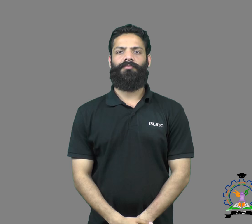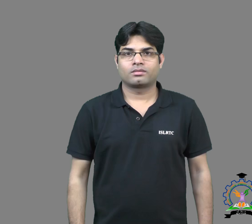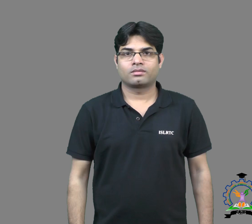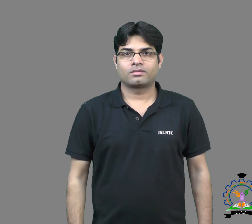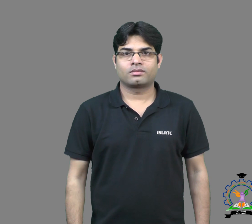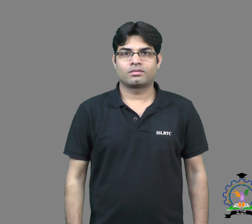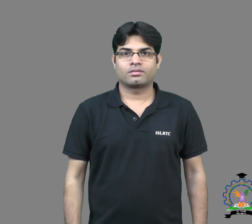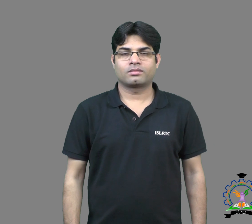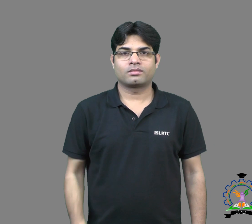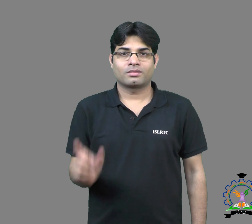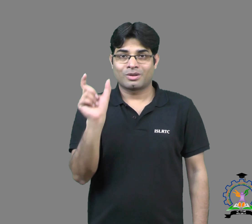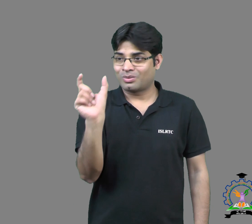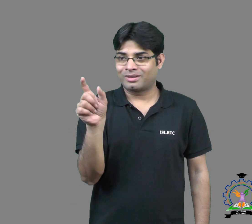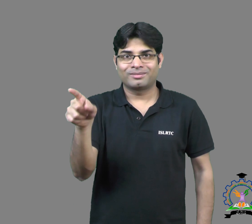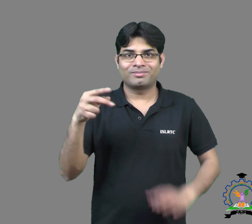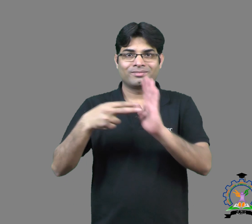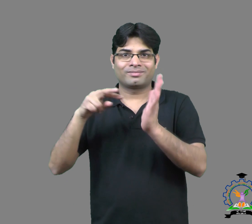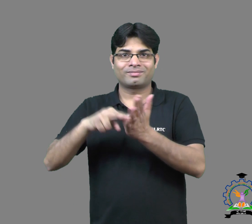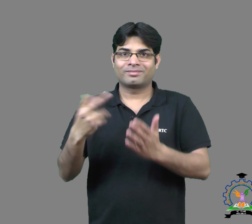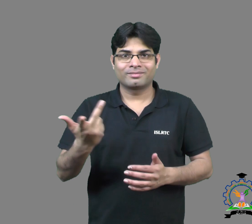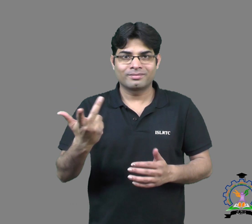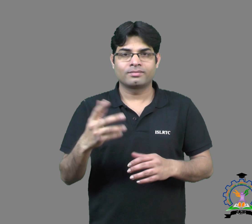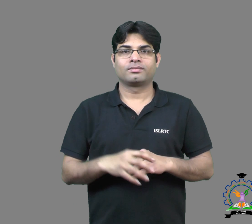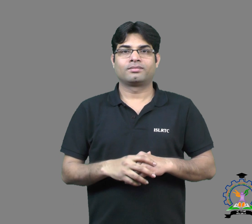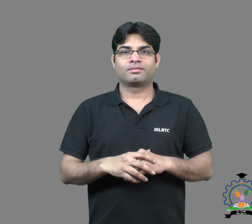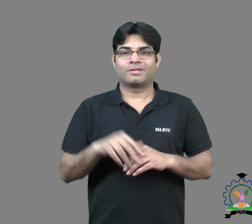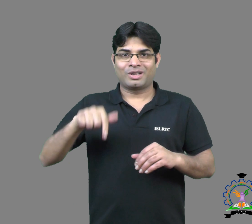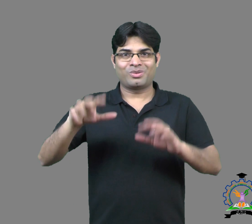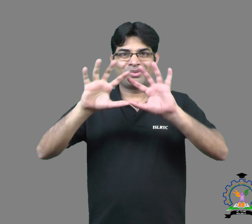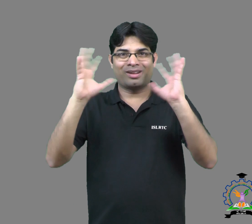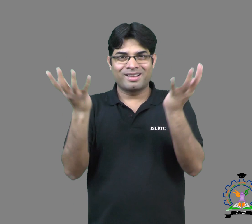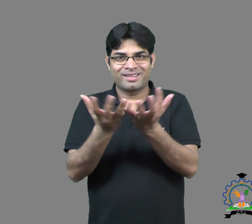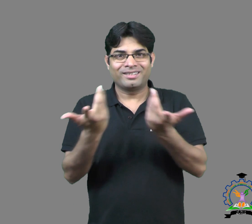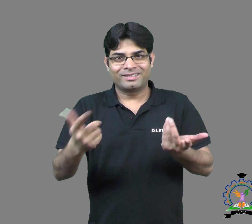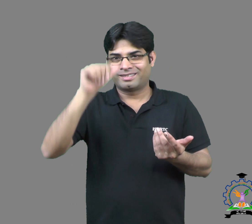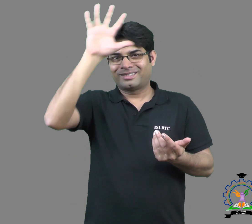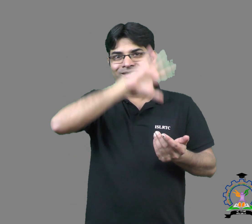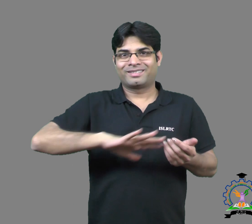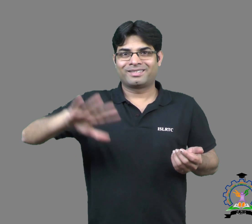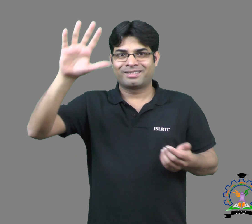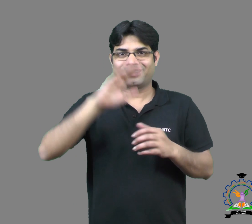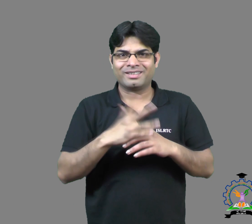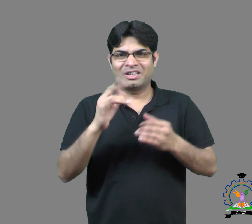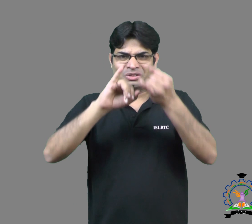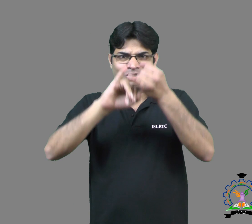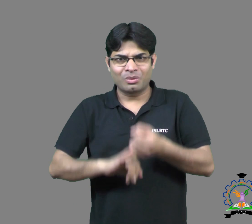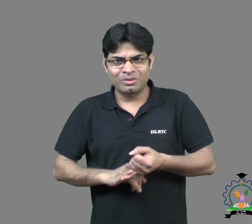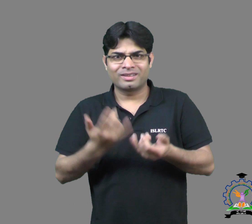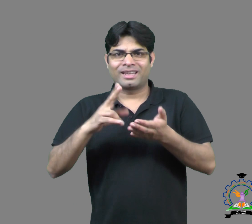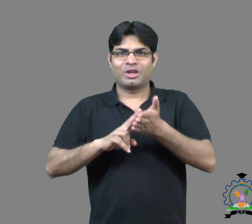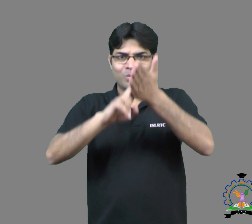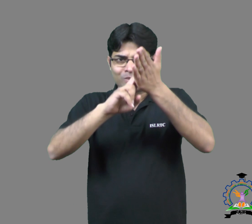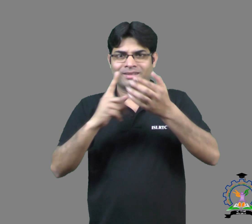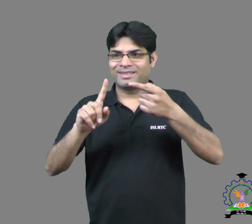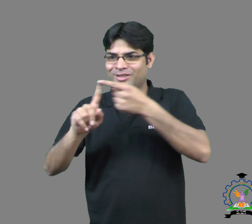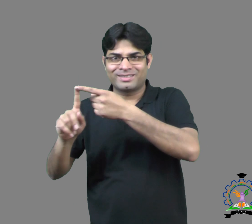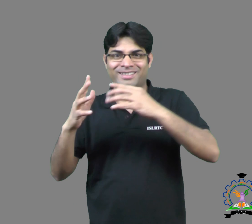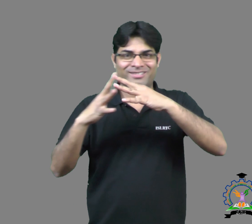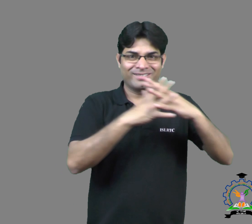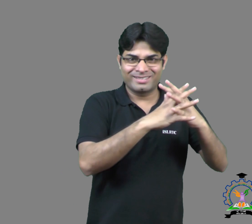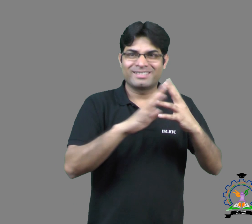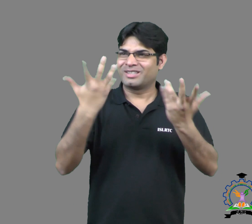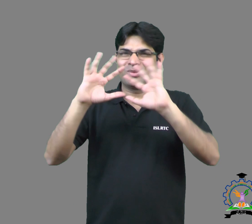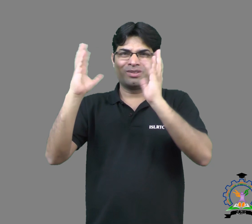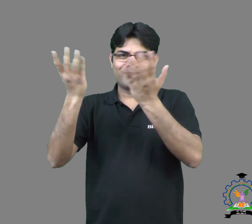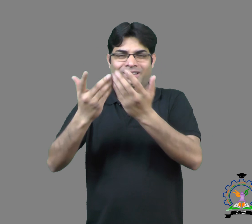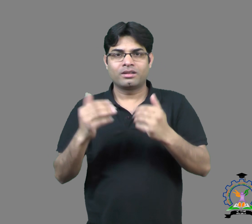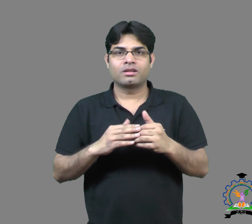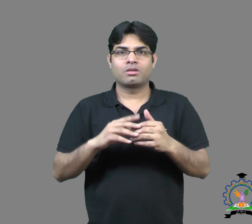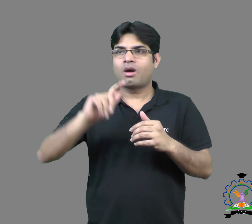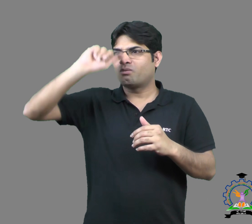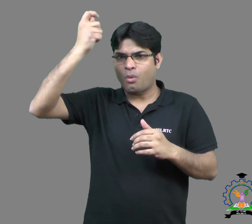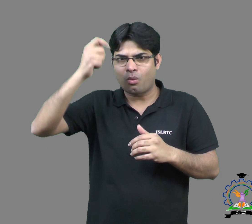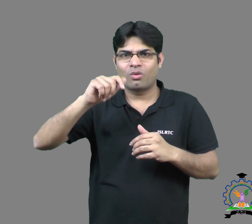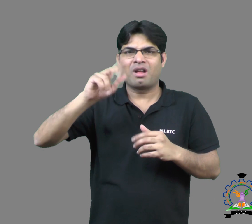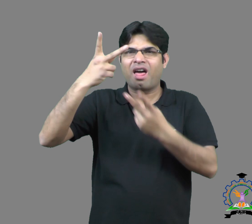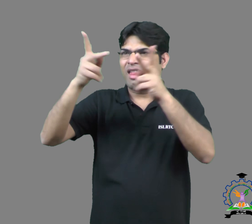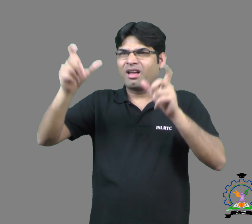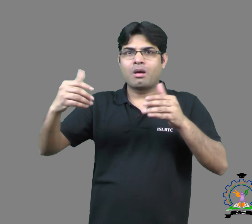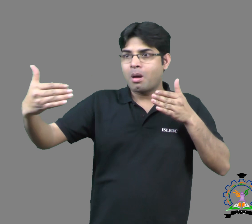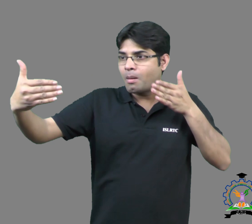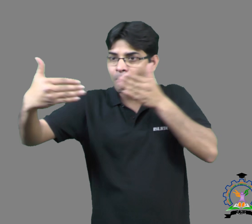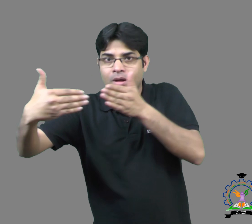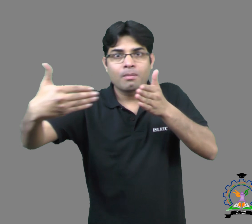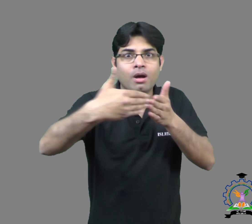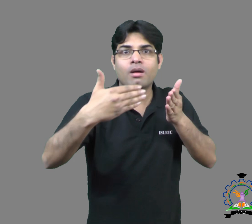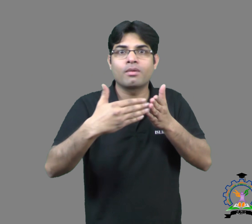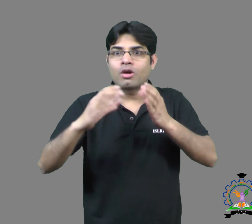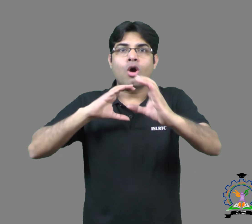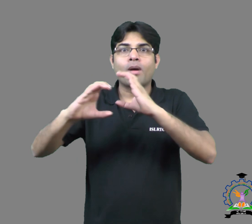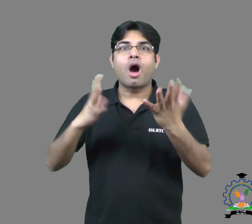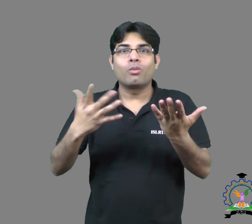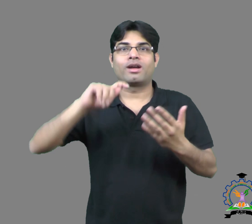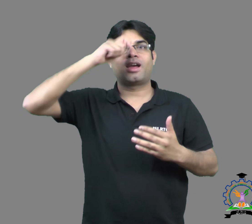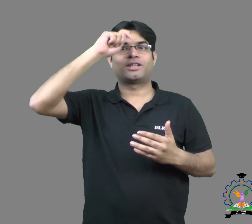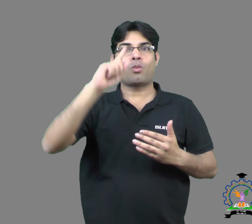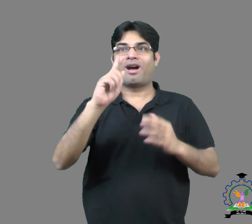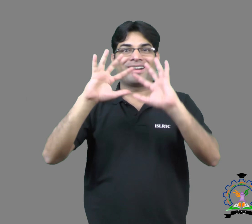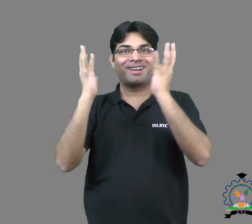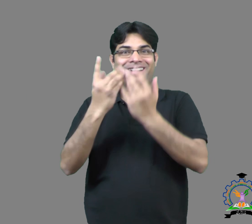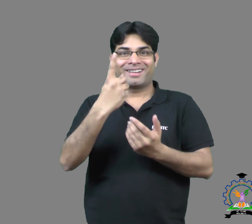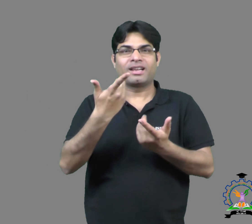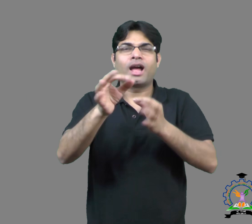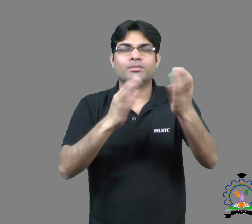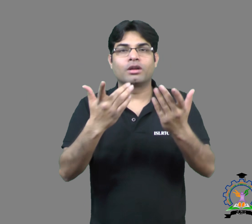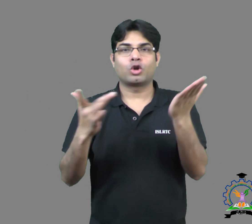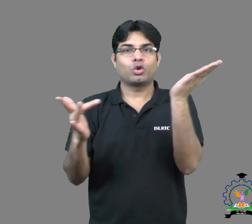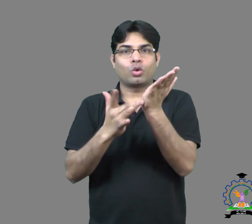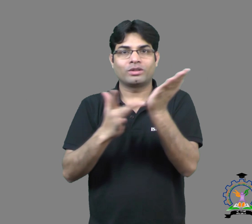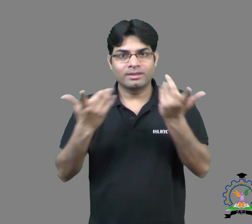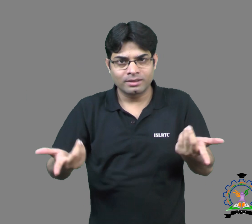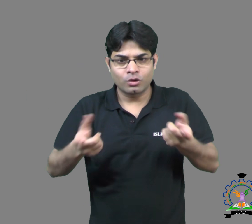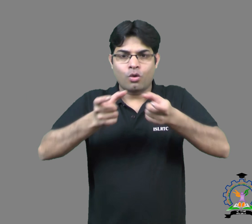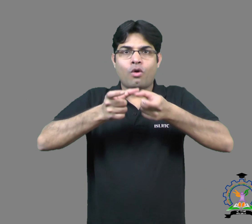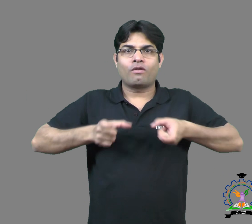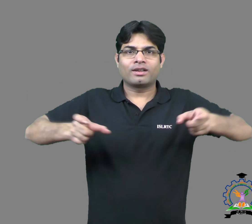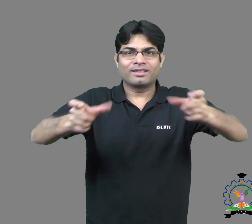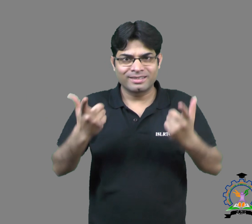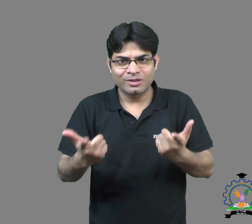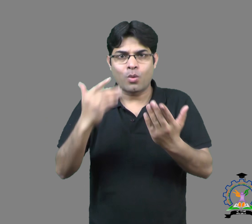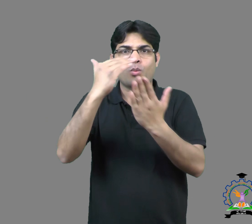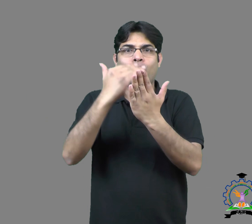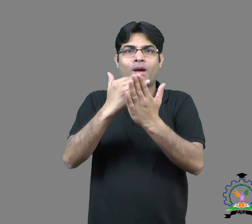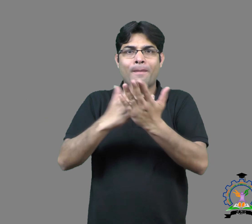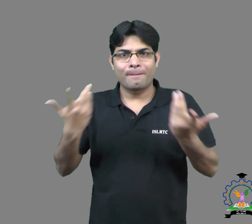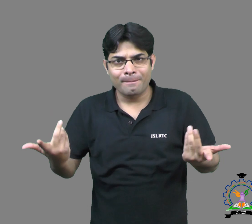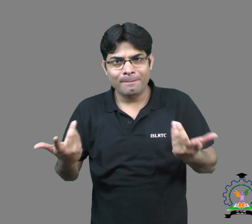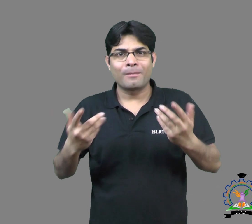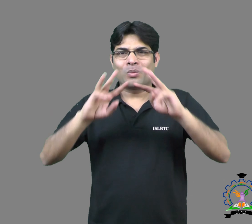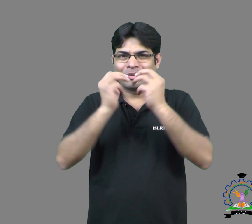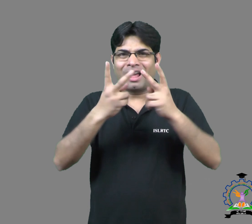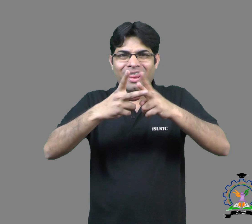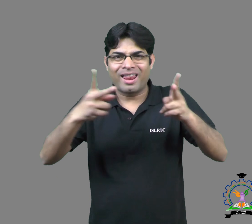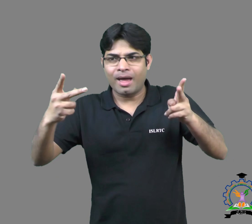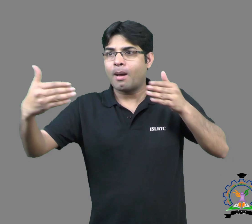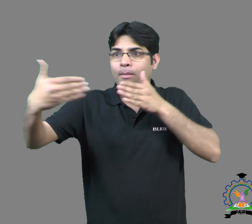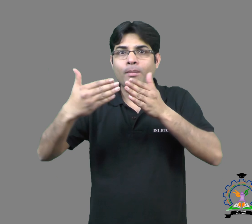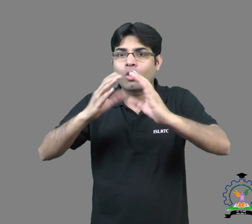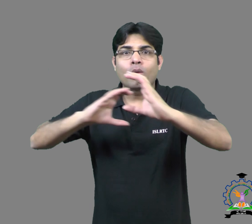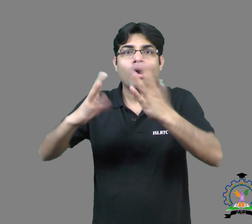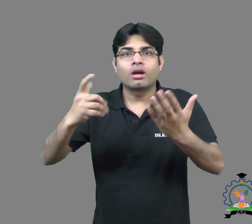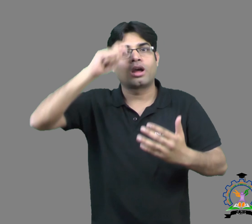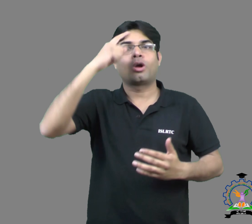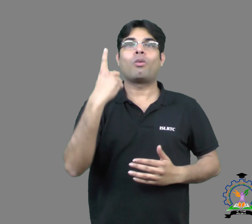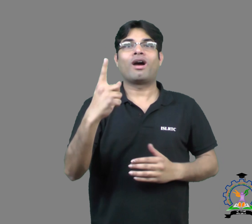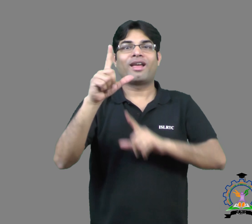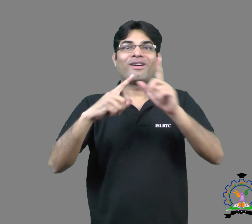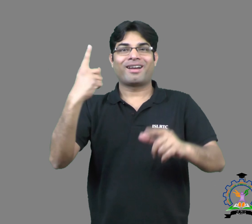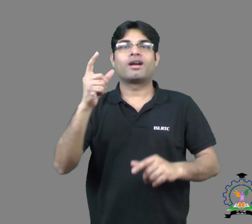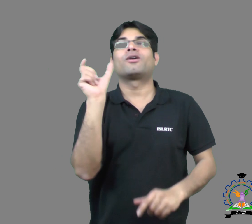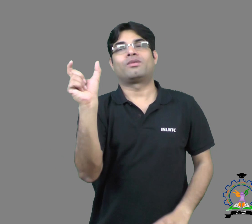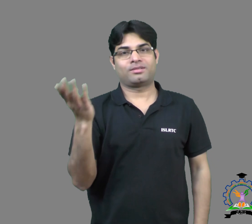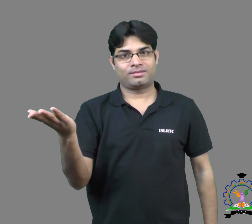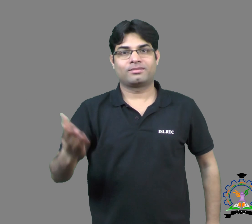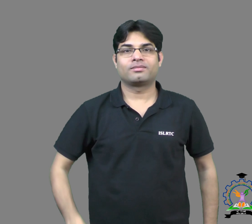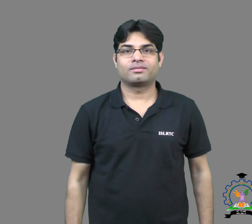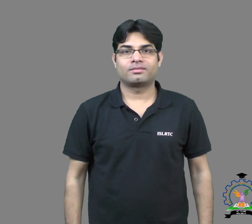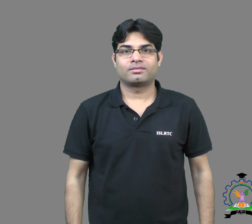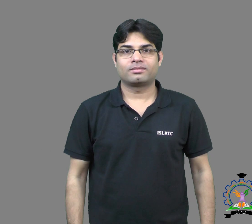Lingua Franca